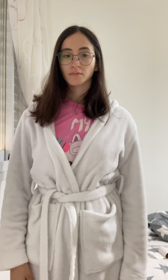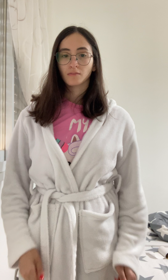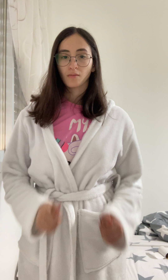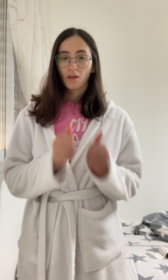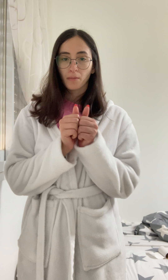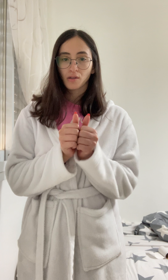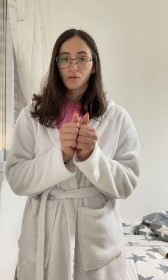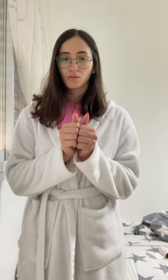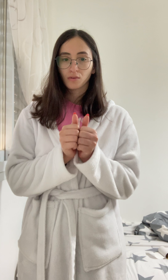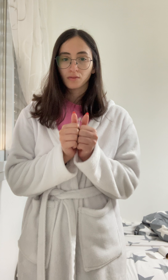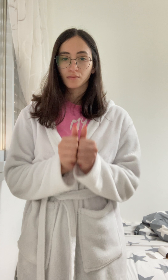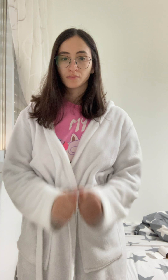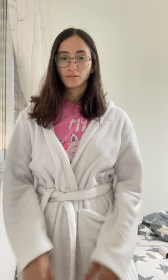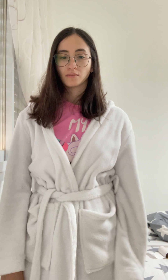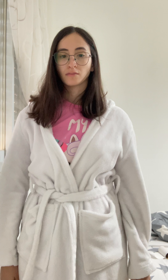חבר ה